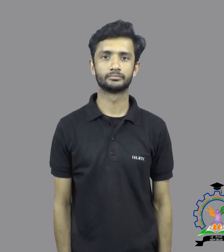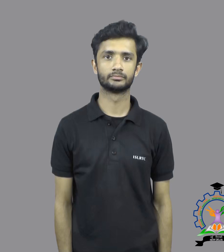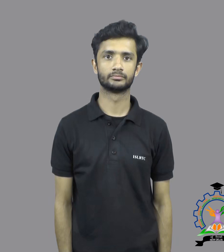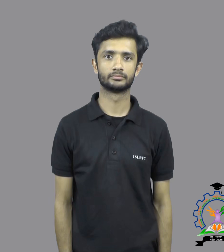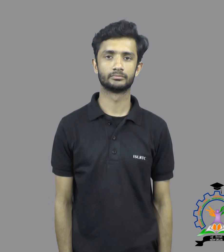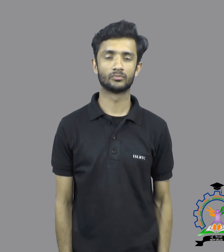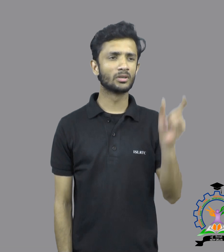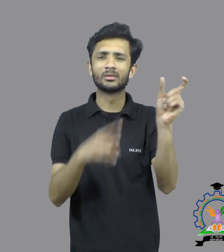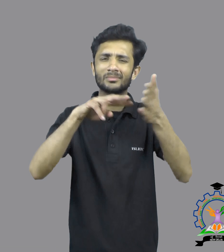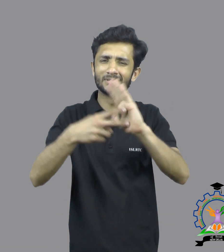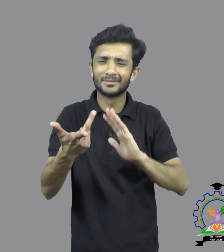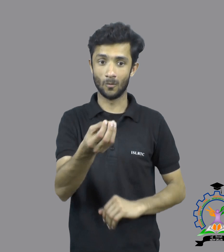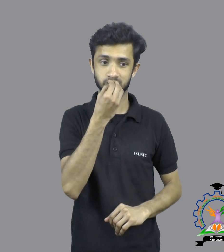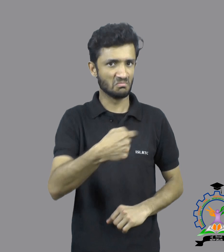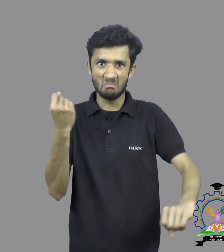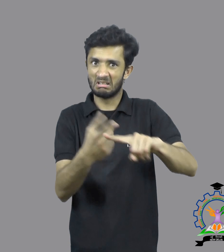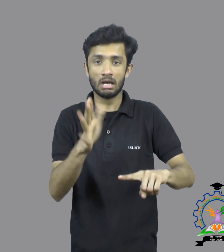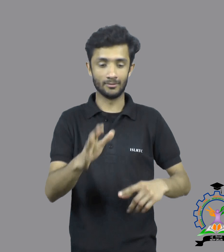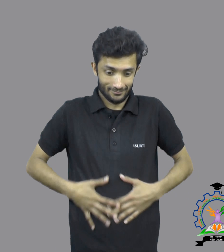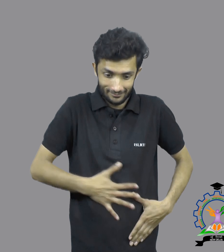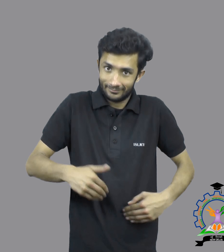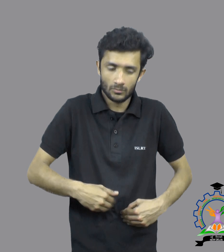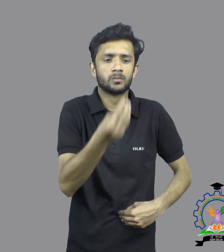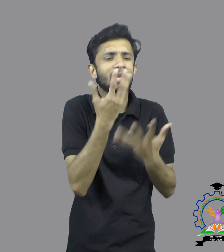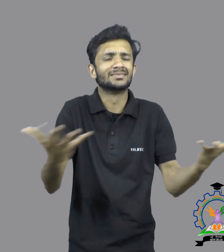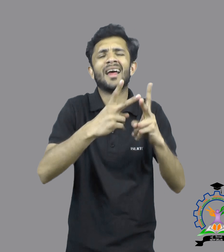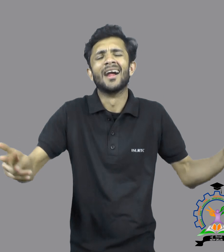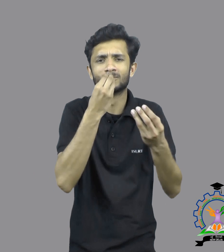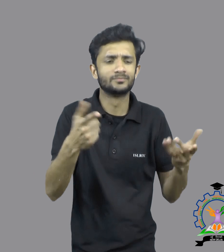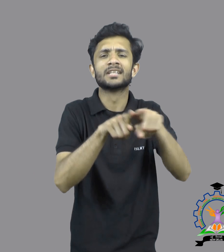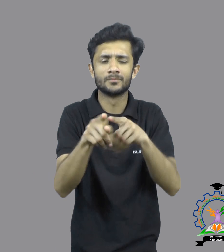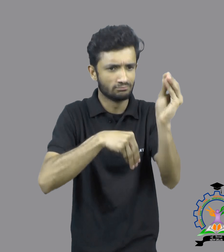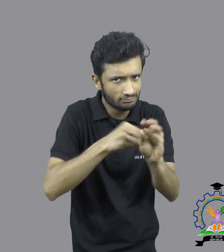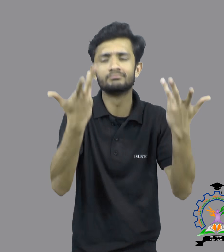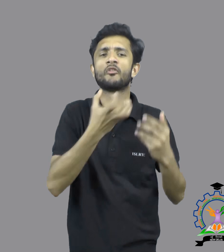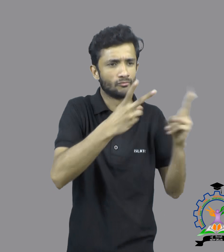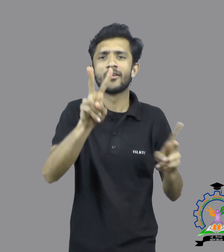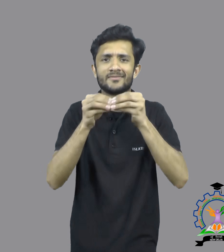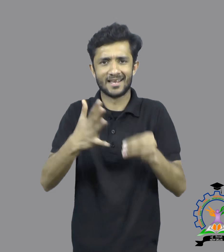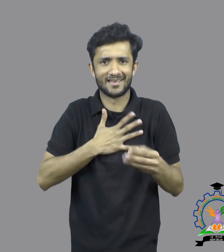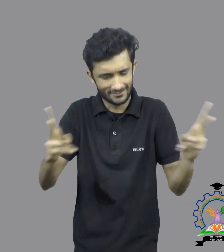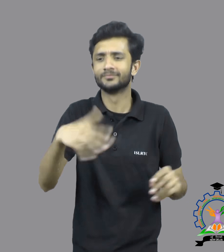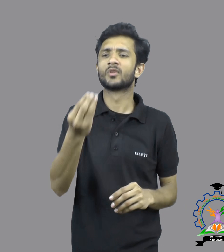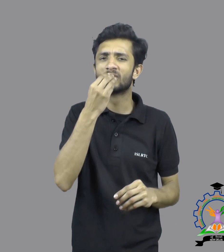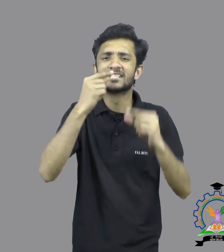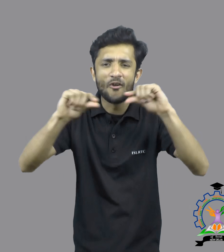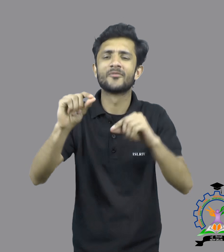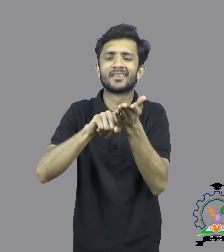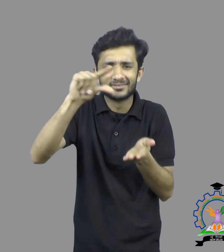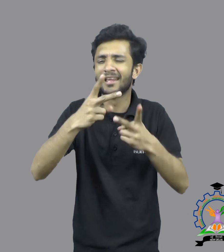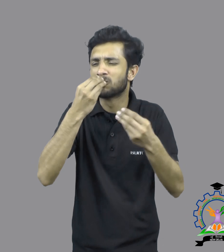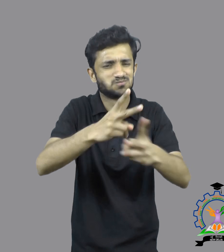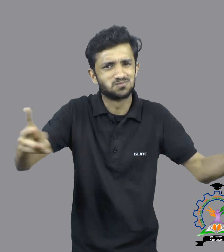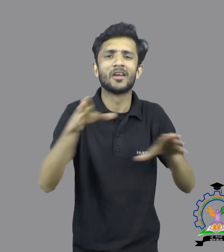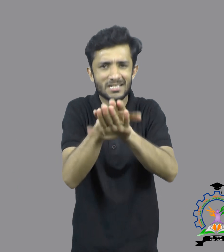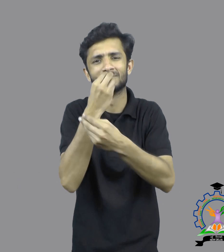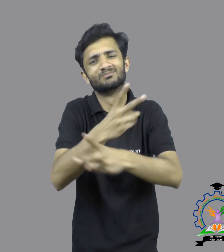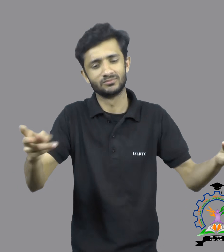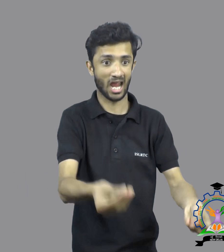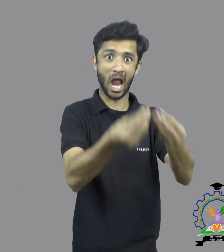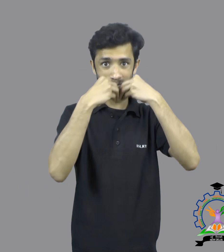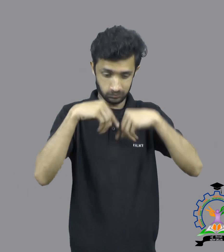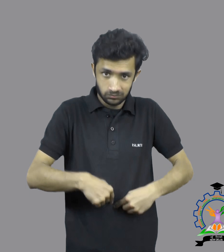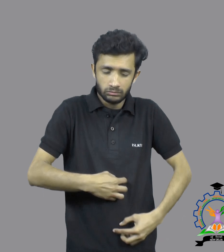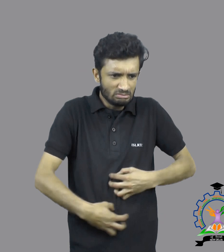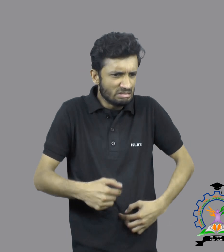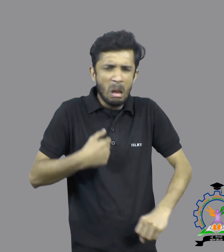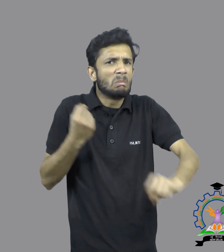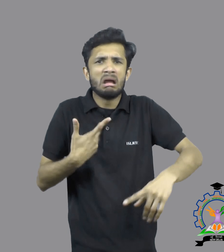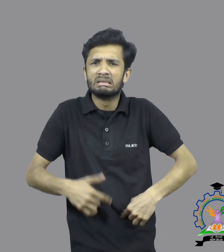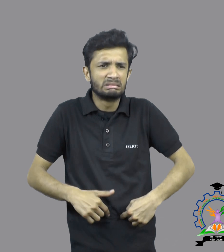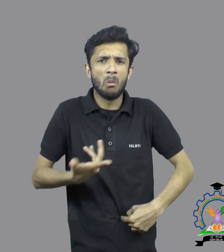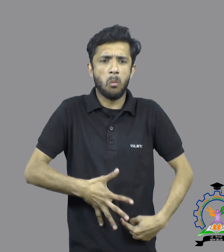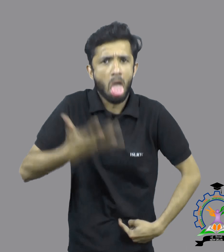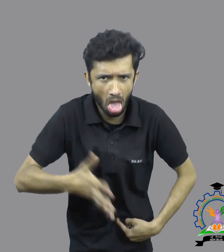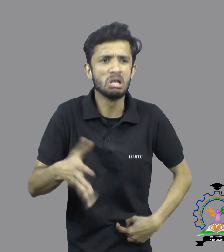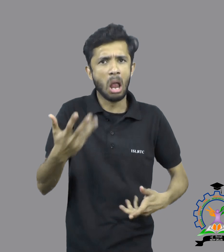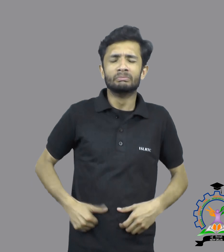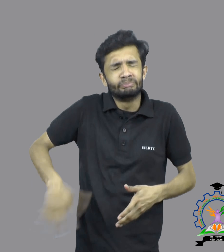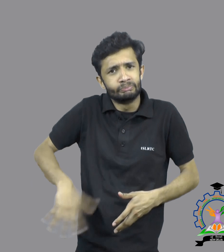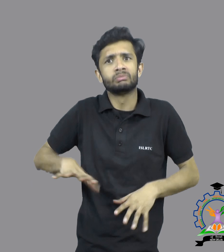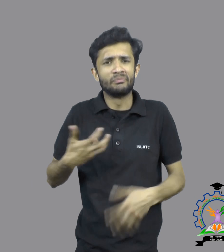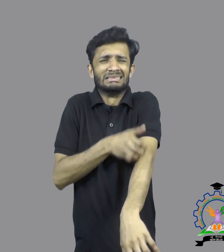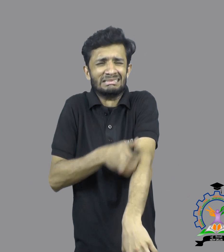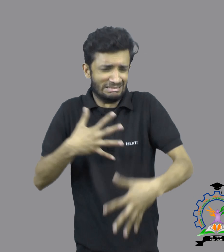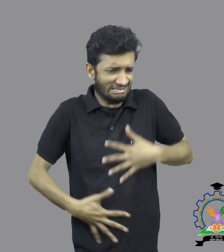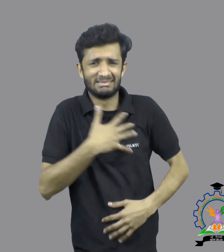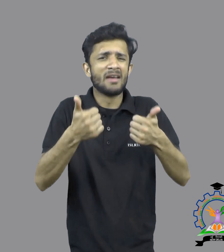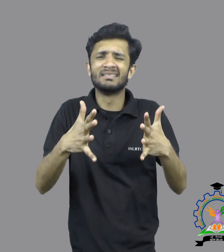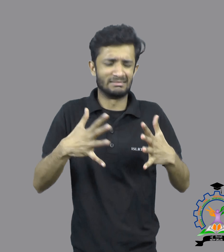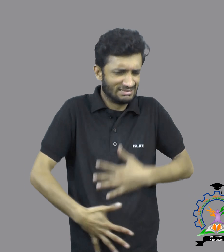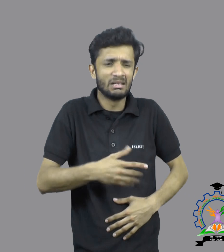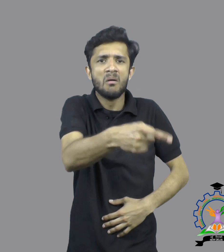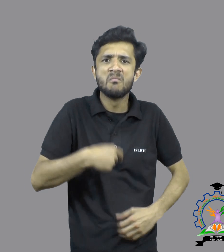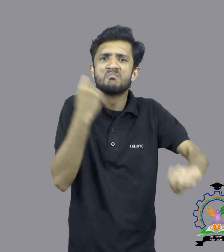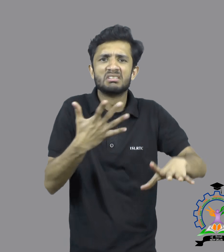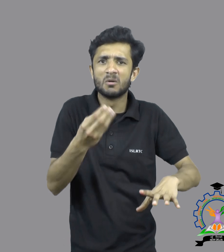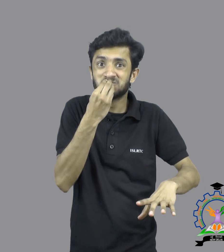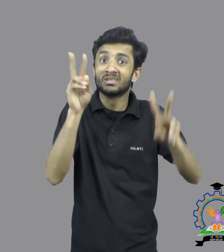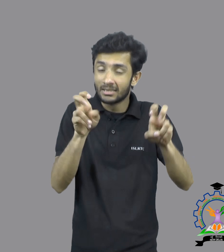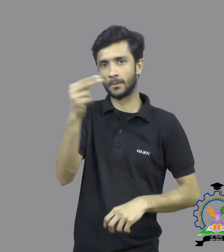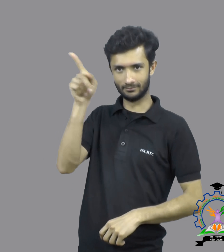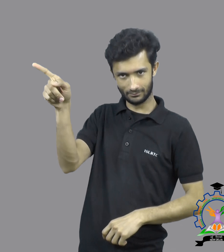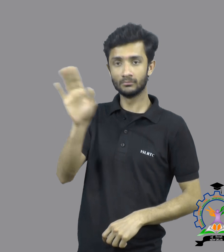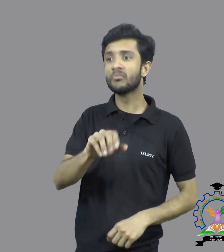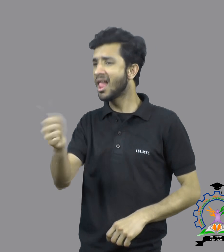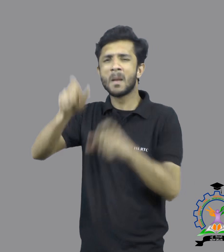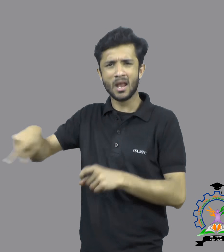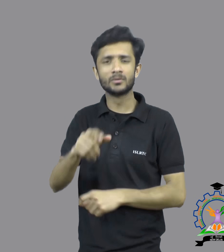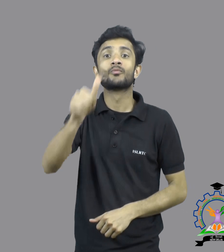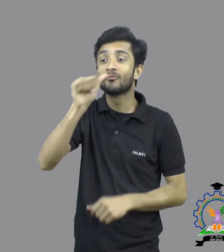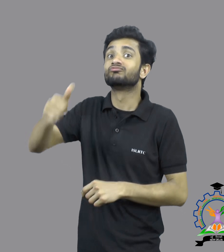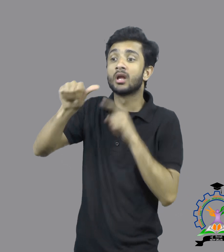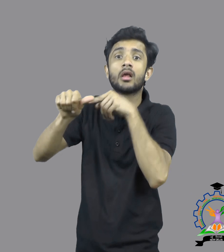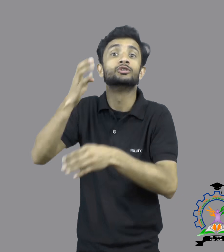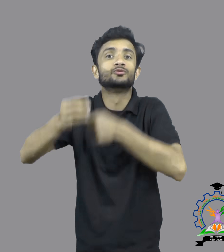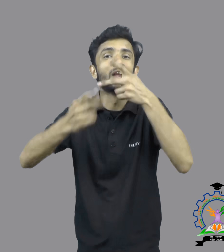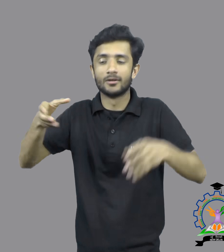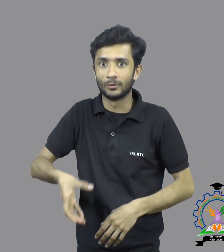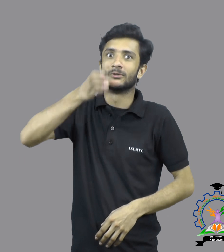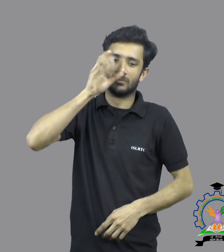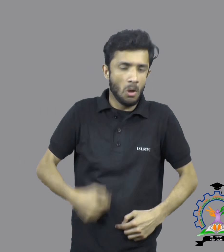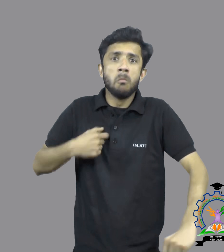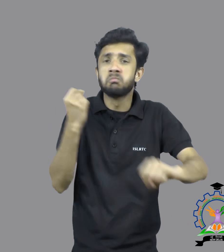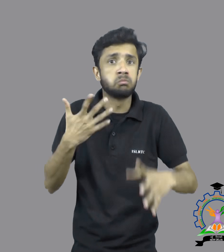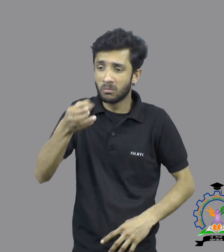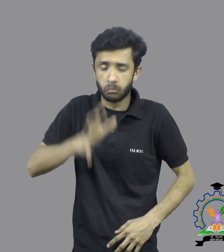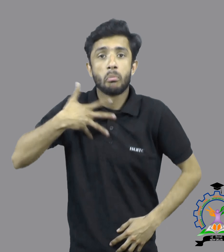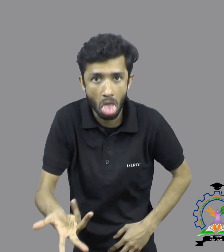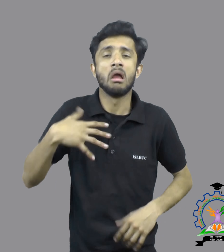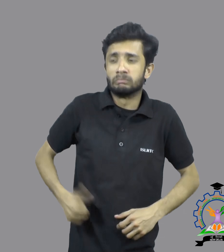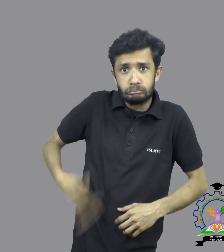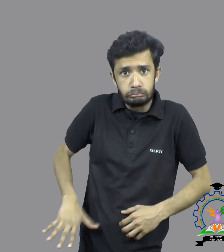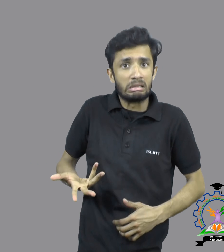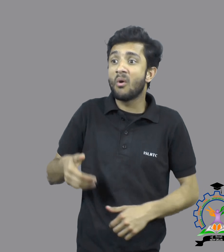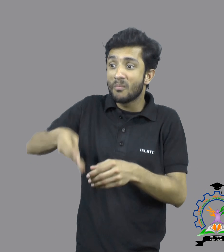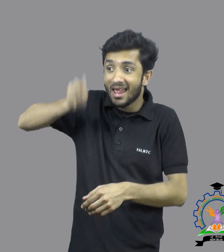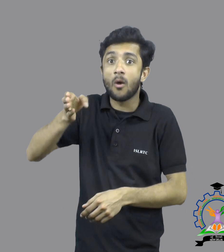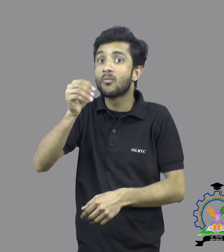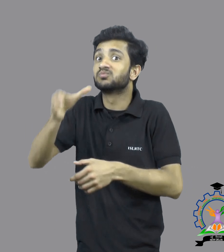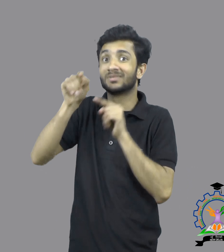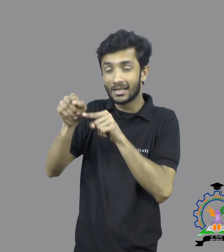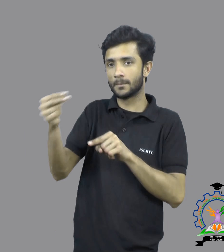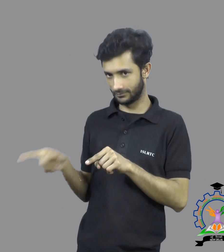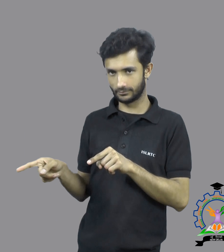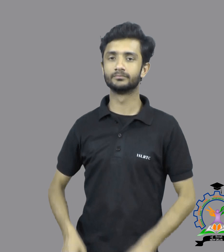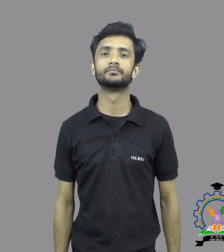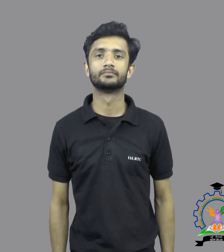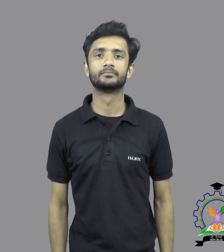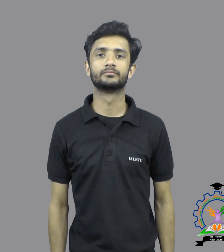Food Intolerance And Lactose Intolerance